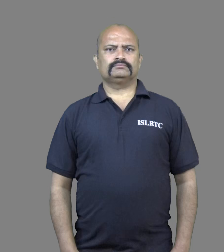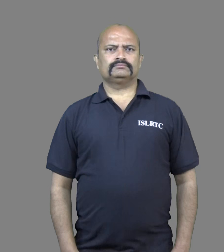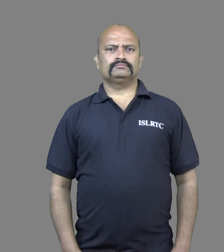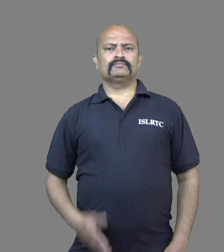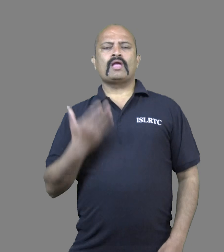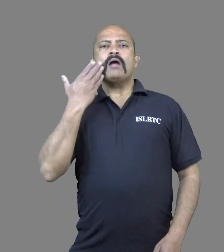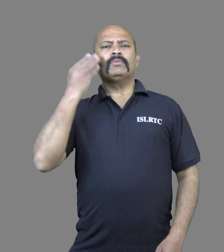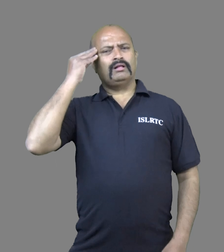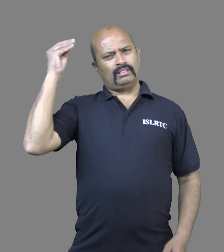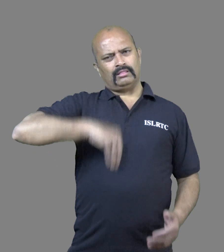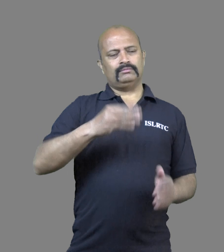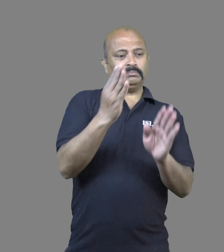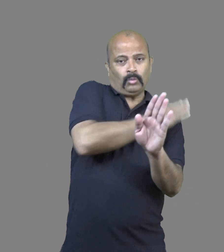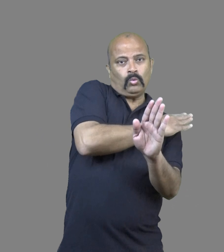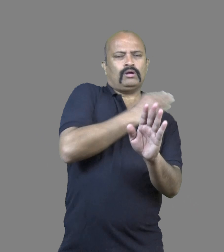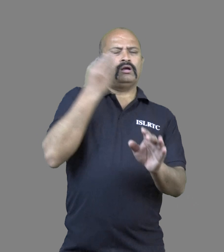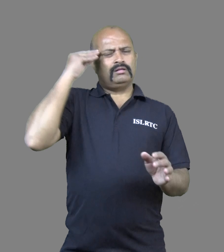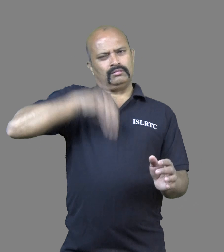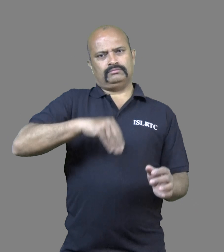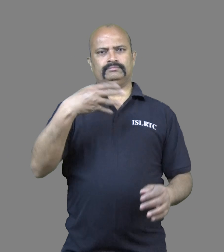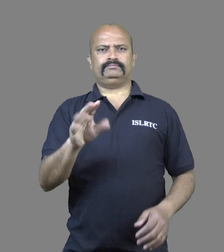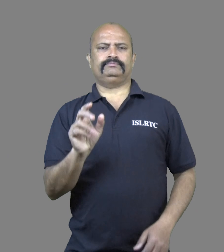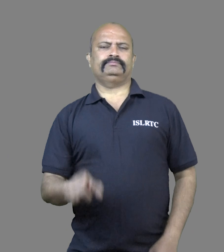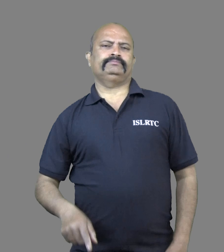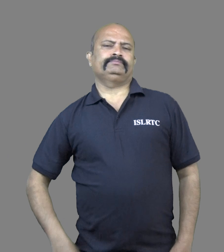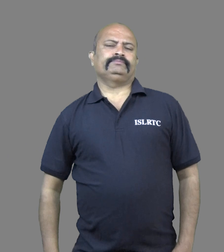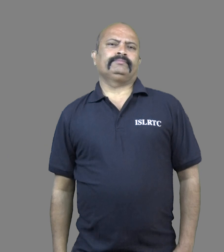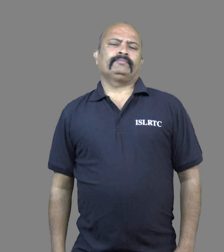Backdate (Bihar)